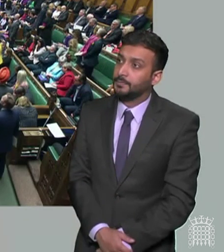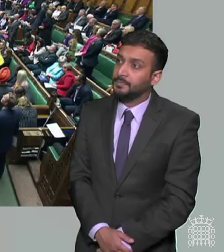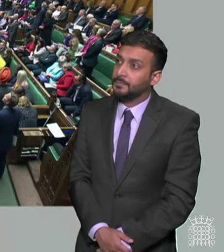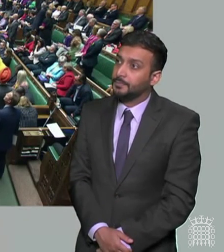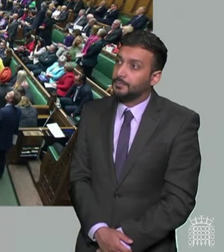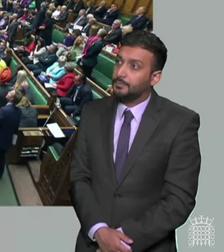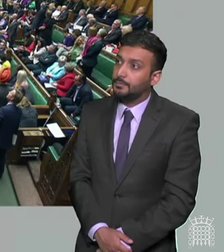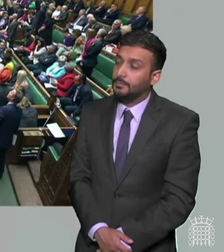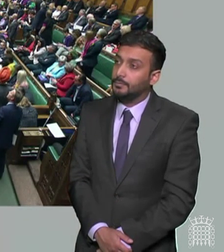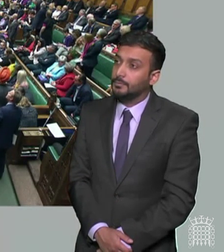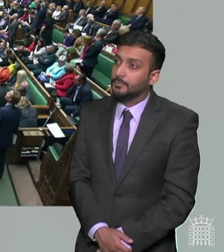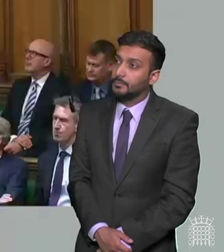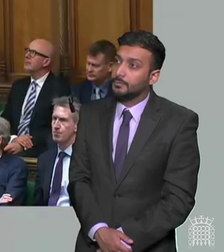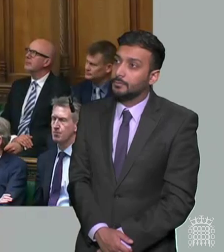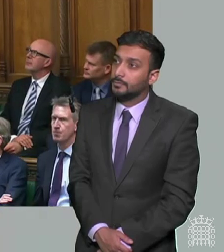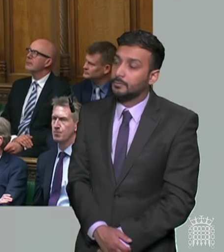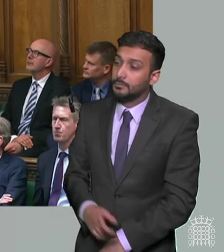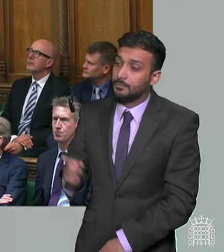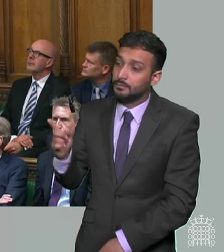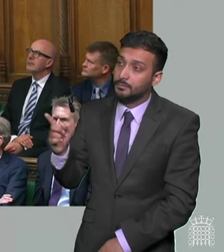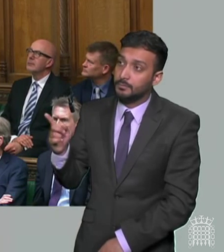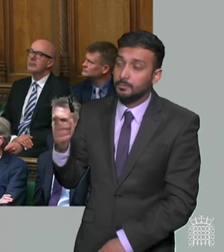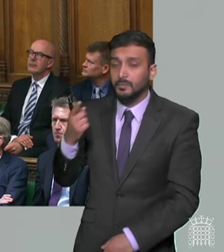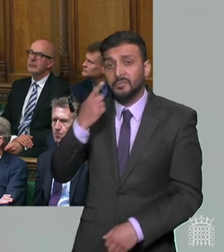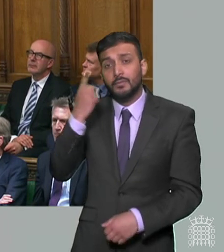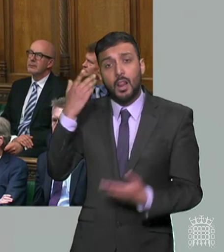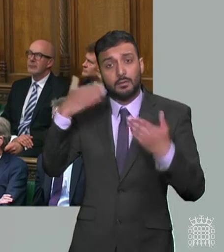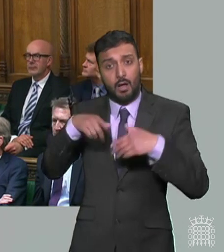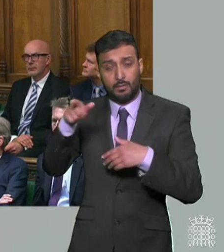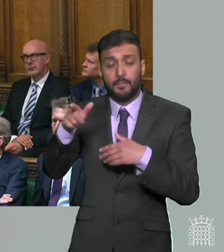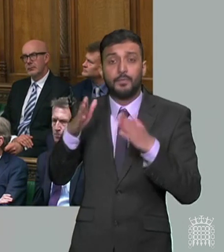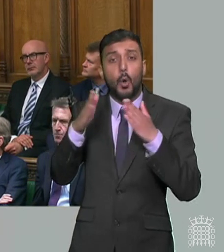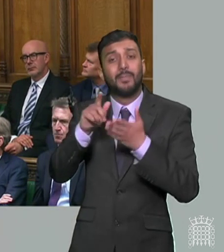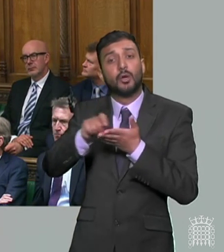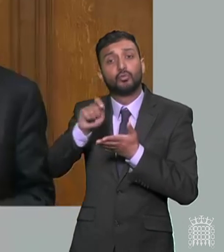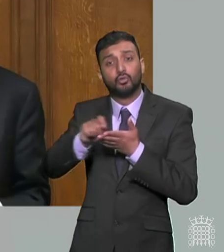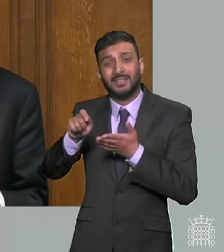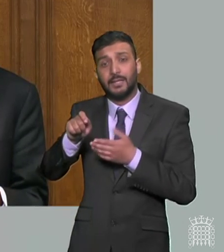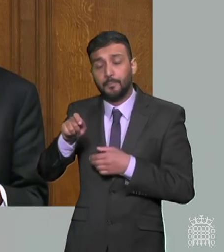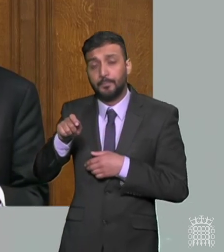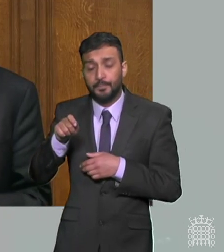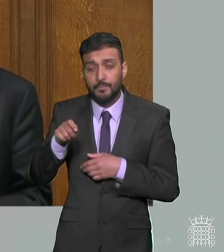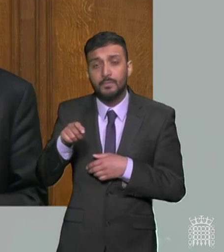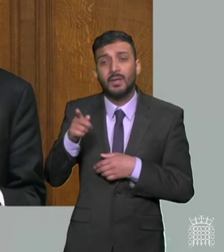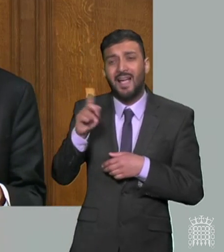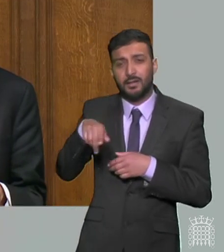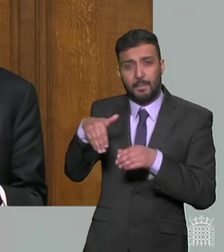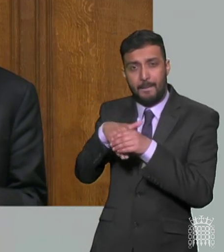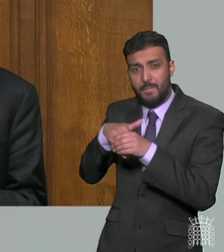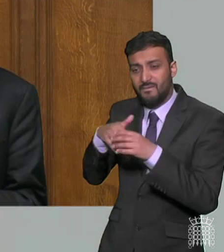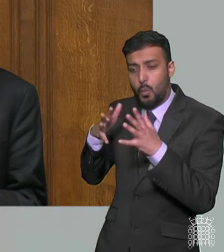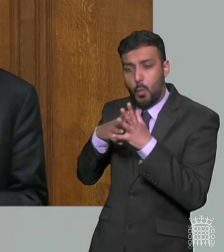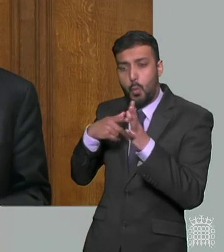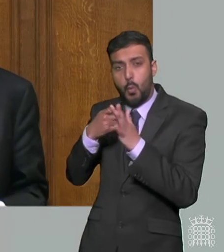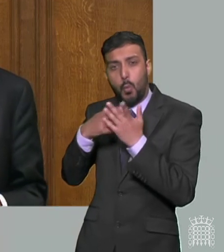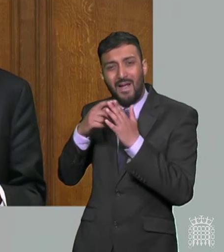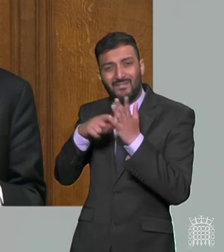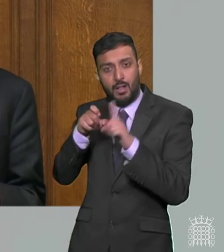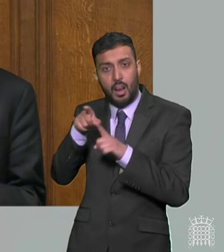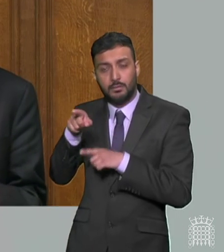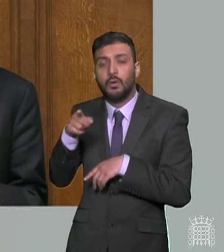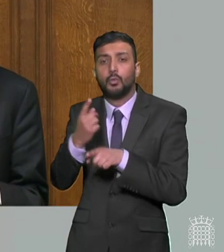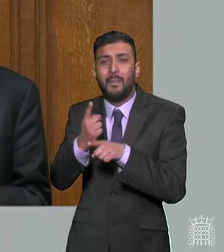11. Last night we learned that the Home Secretary put the Member for Wakefield on an expert panel offering advice on sexual exploitation.